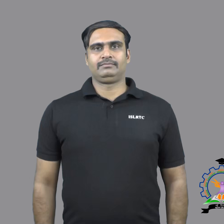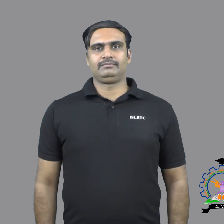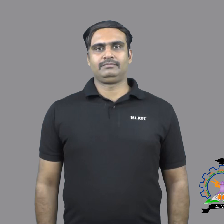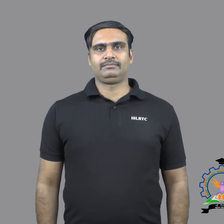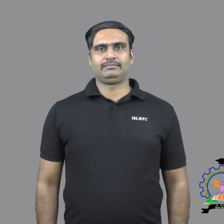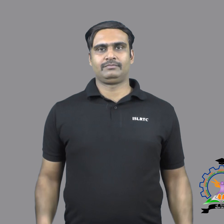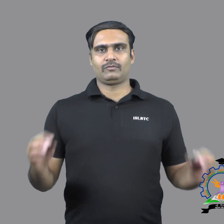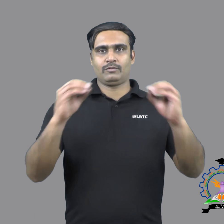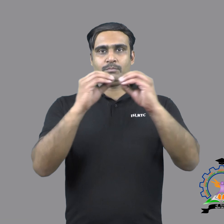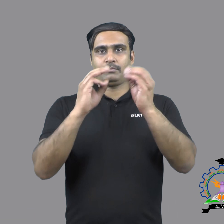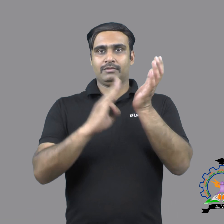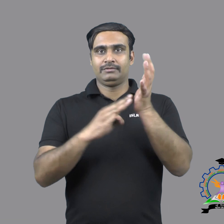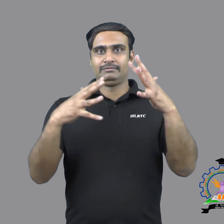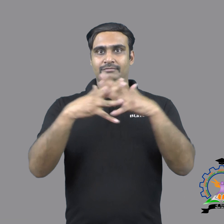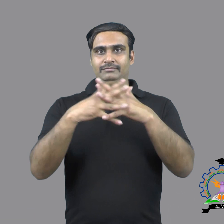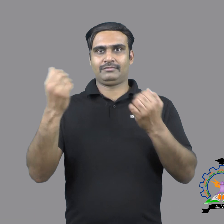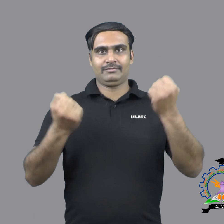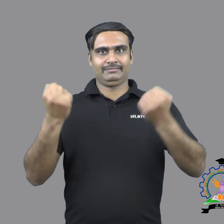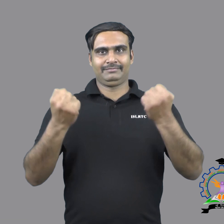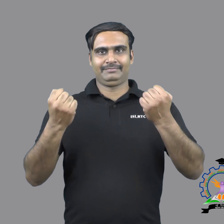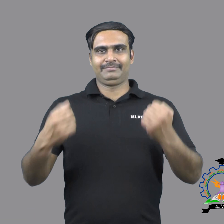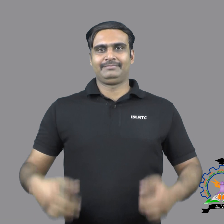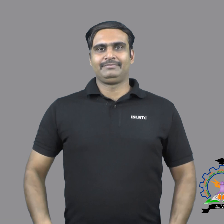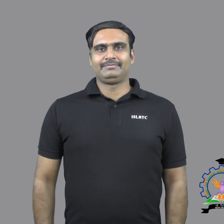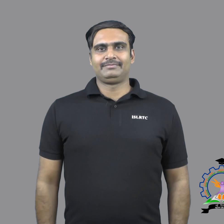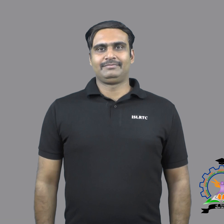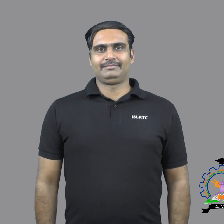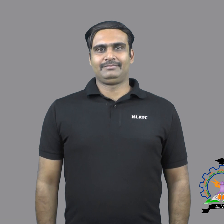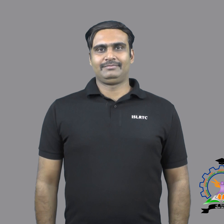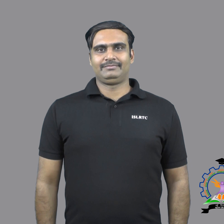BMW